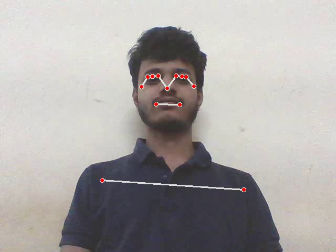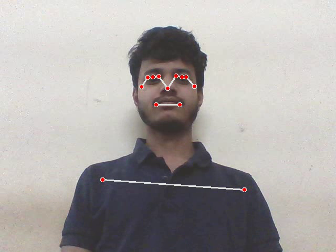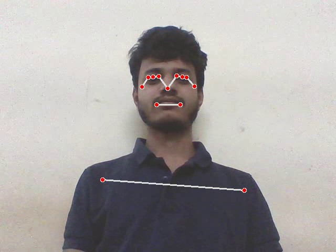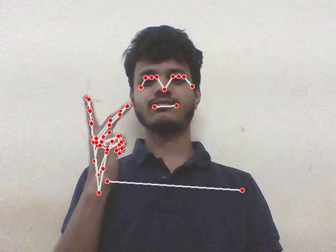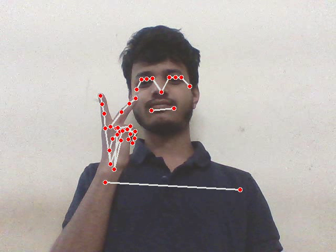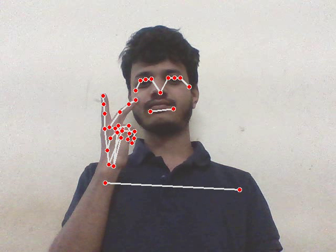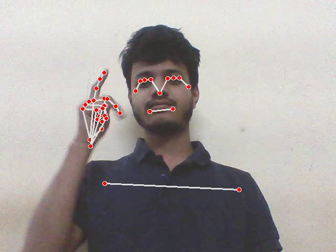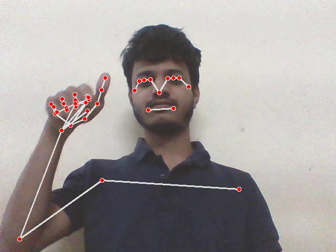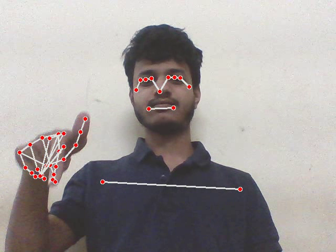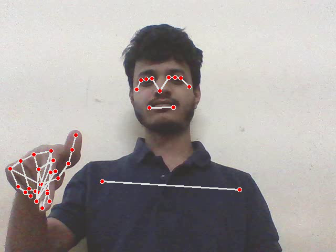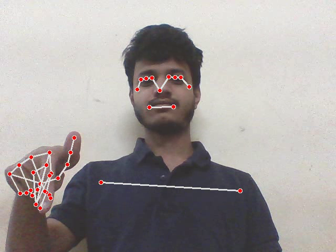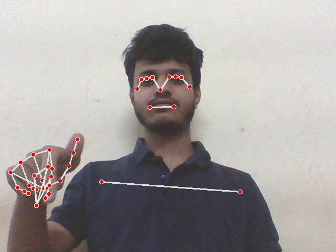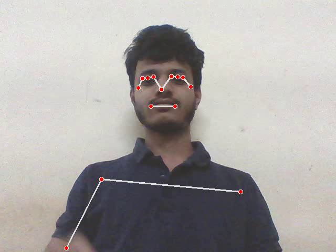see you later